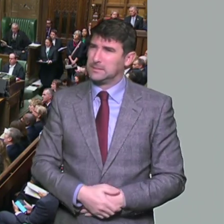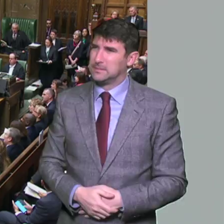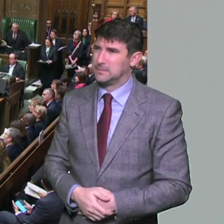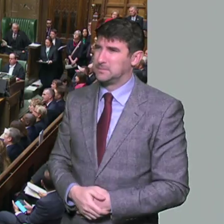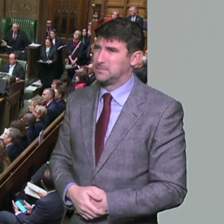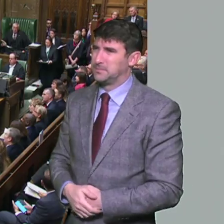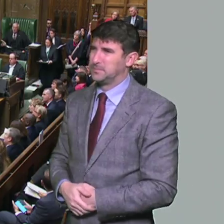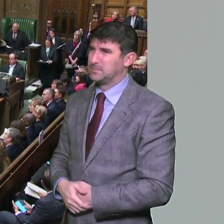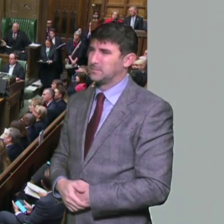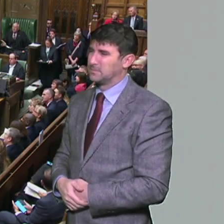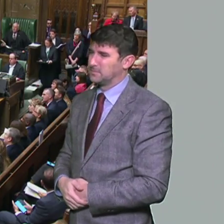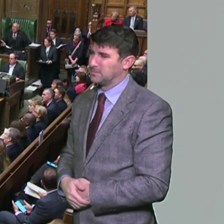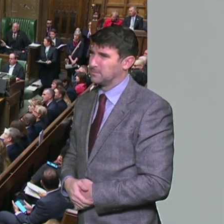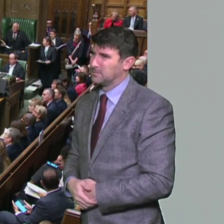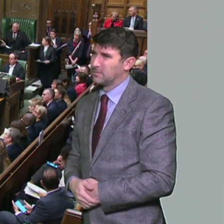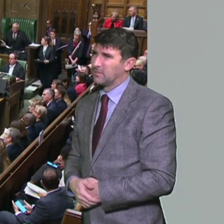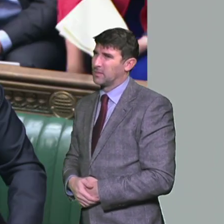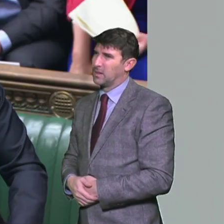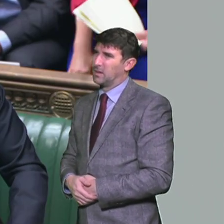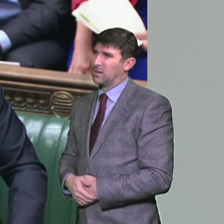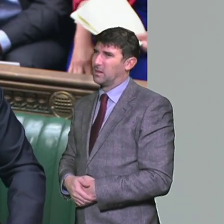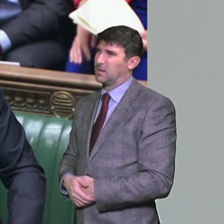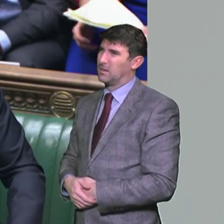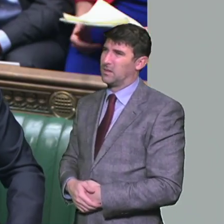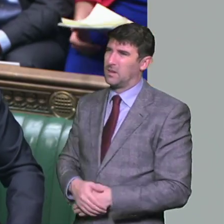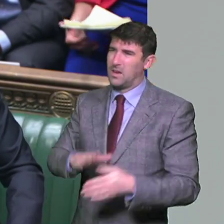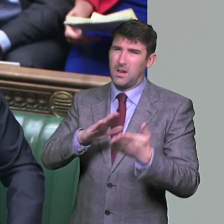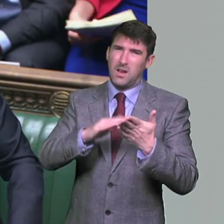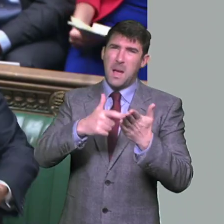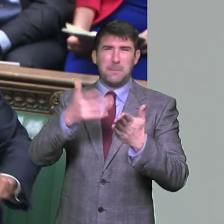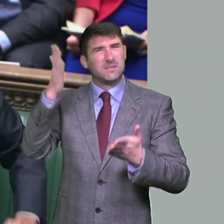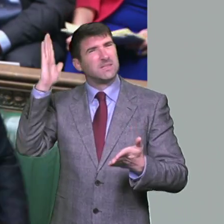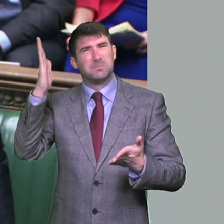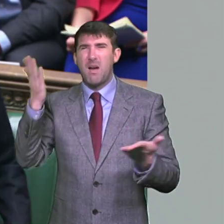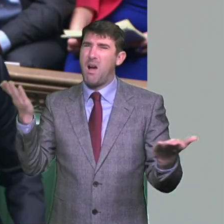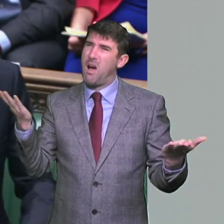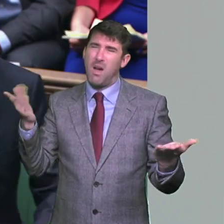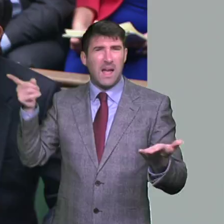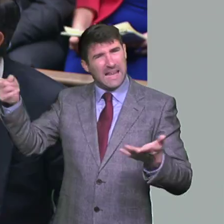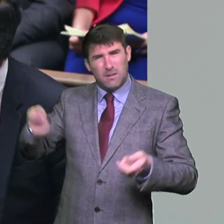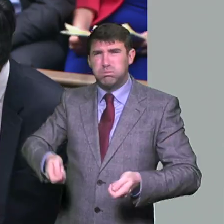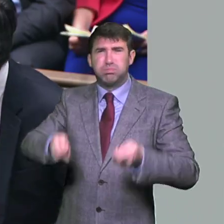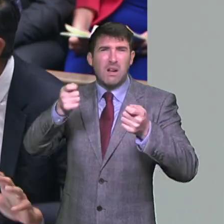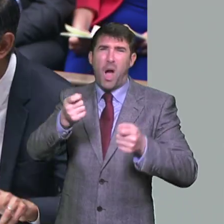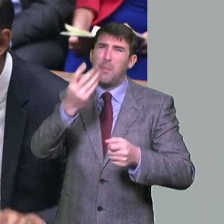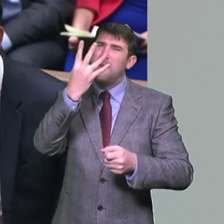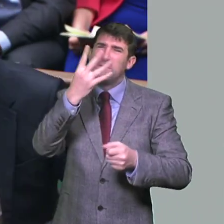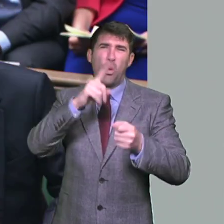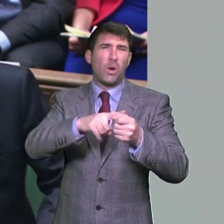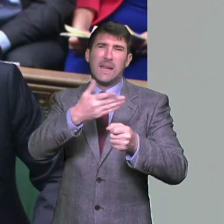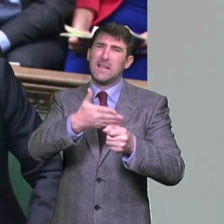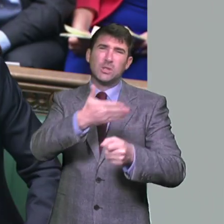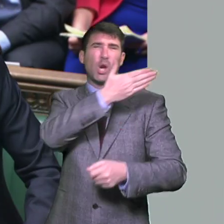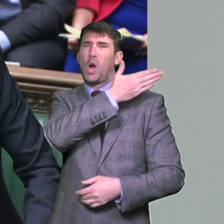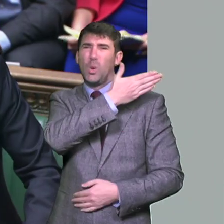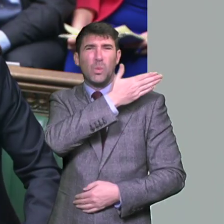The honourable Member is talking about events that happened four years ago.